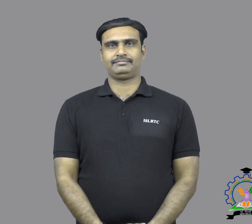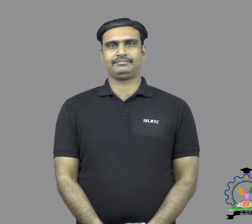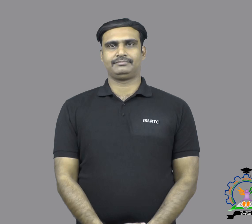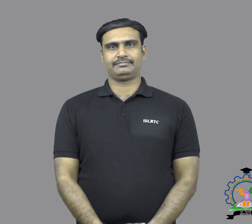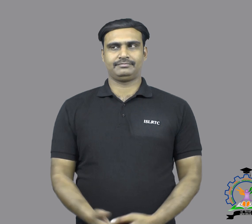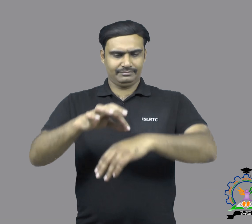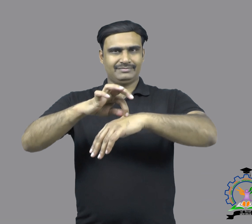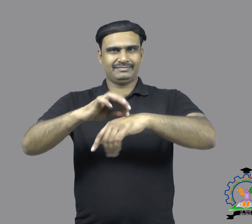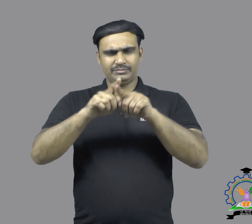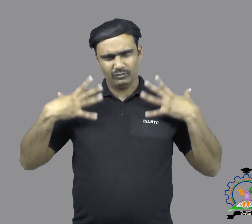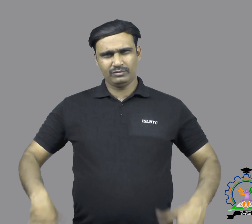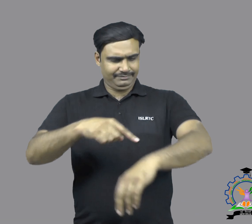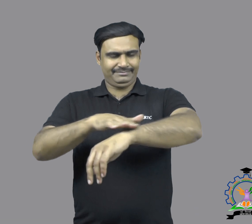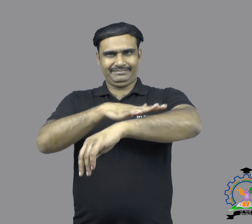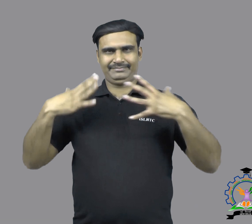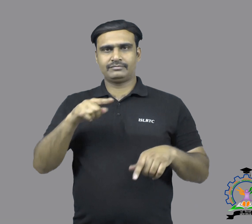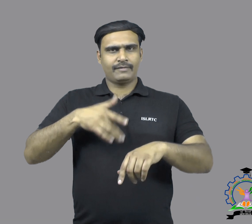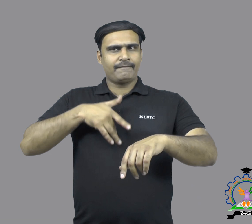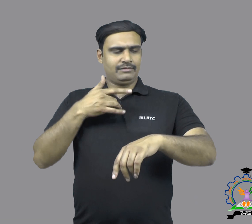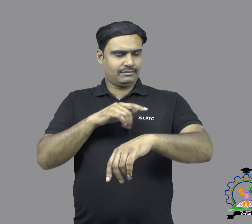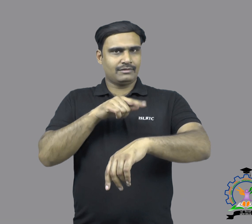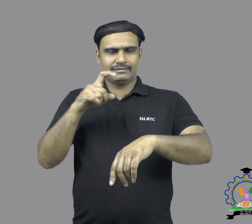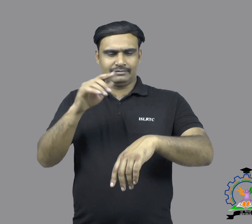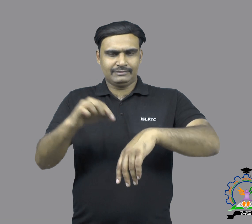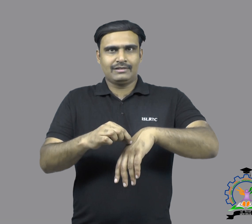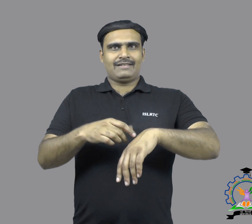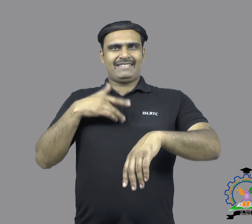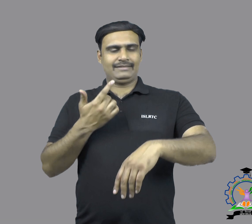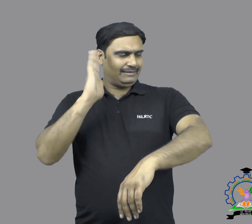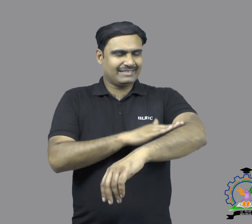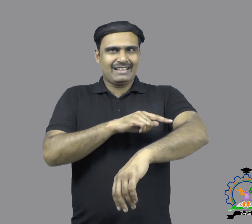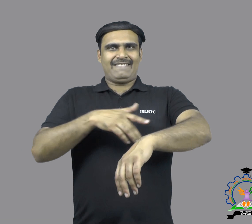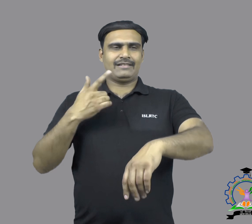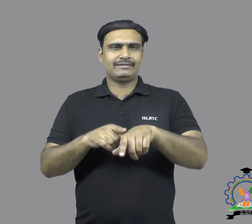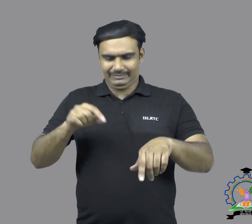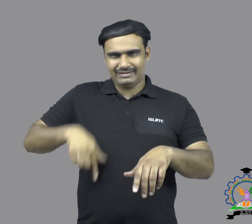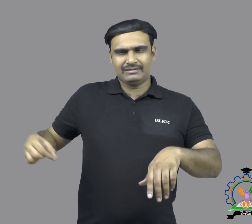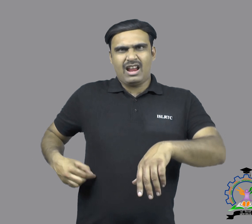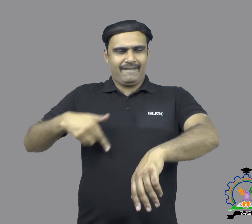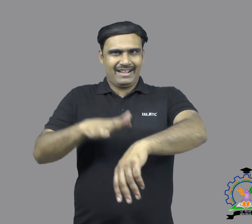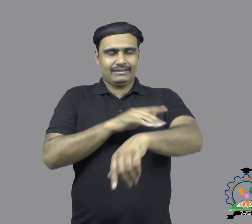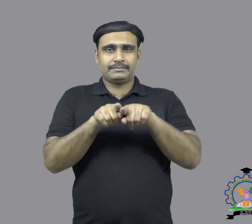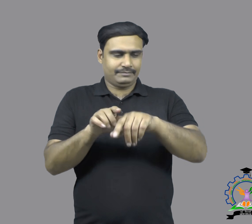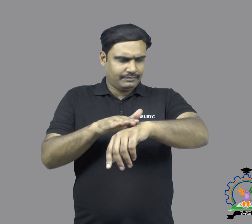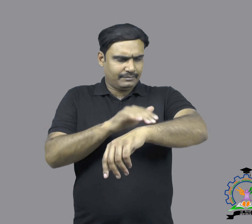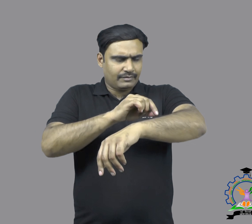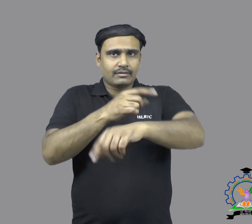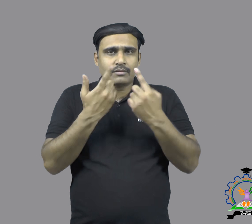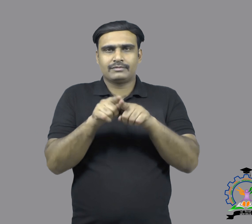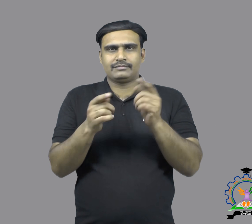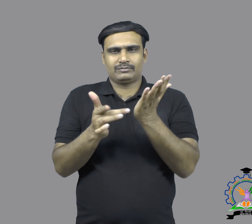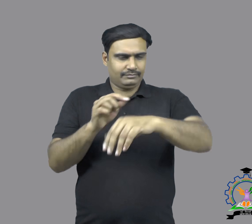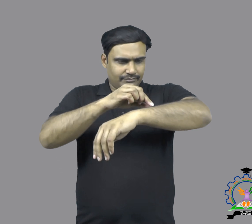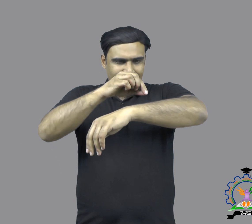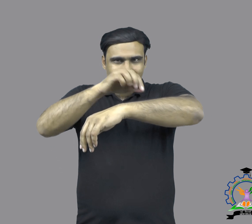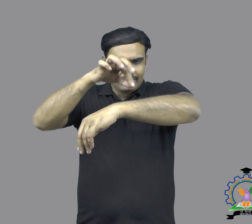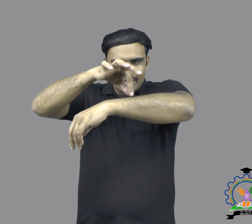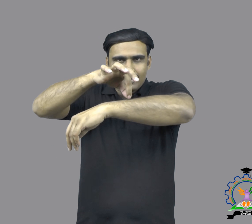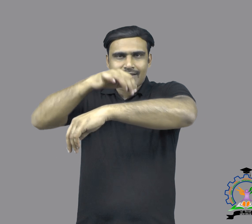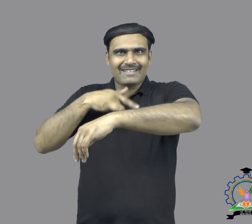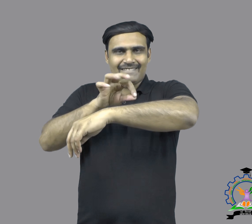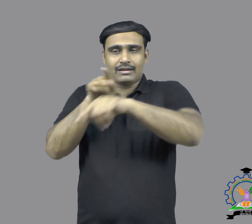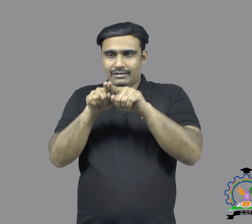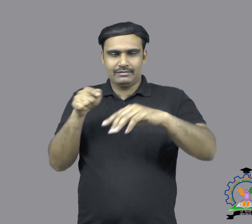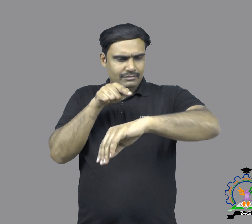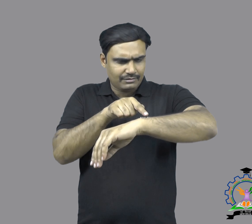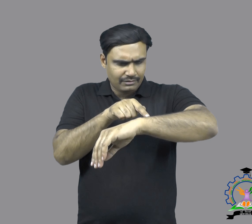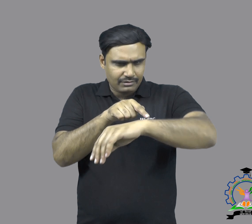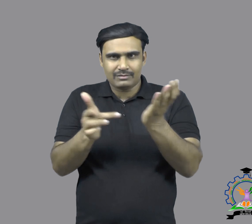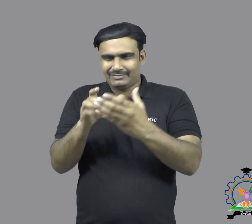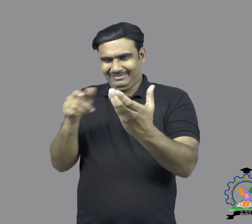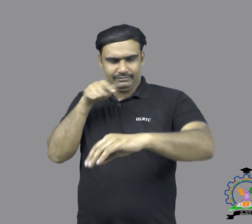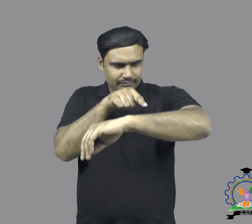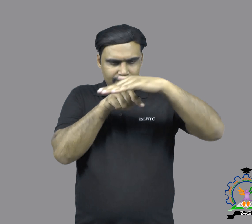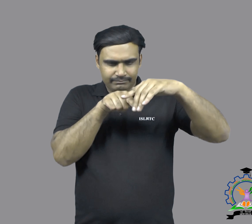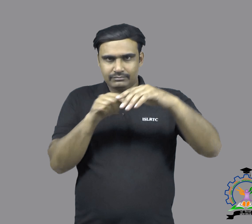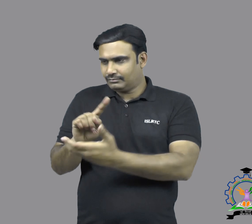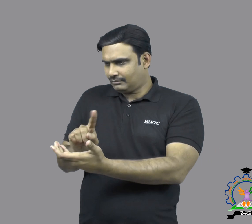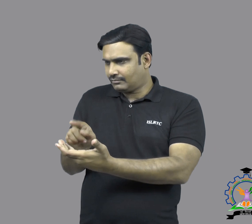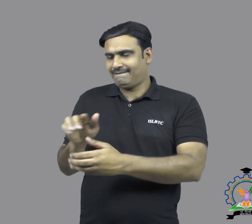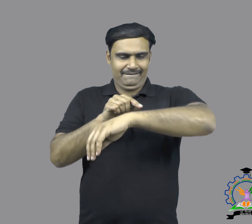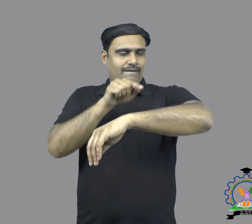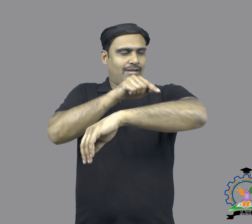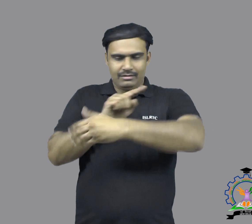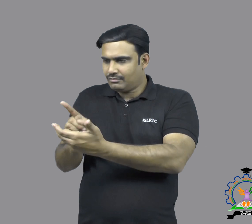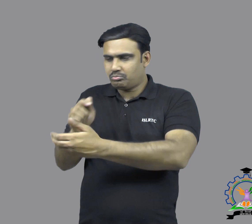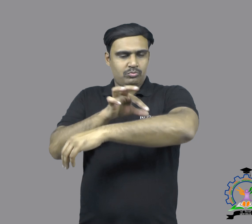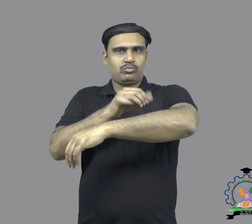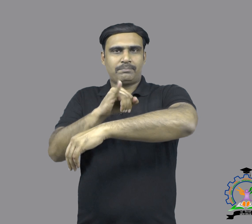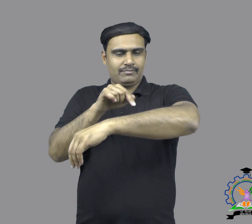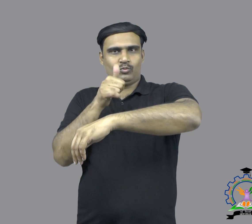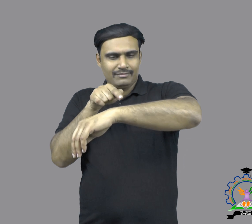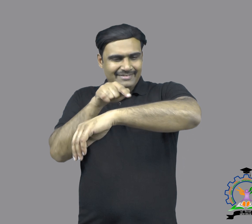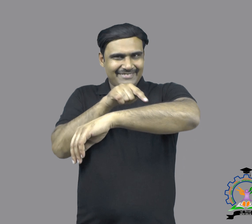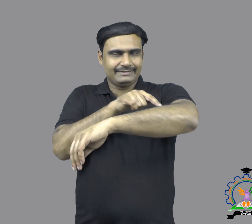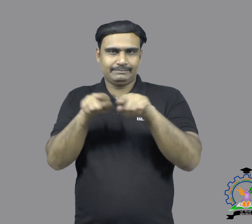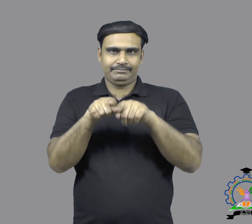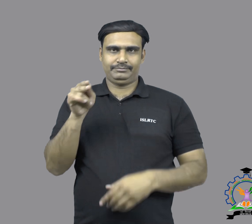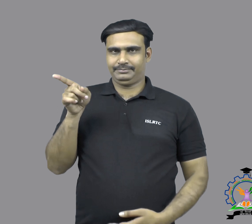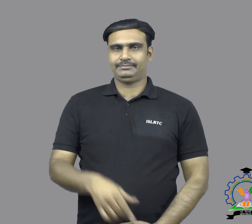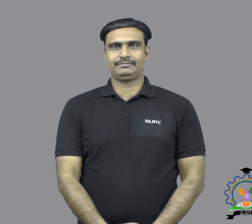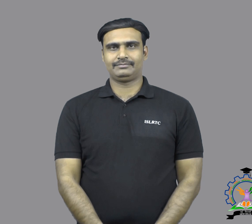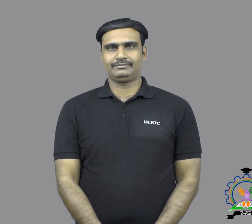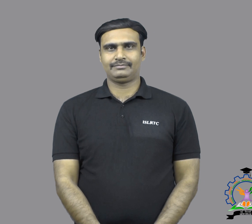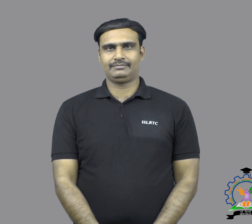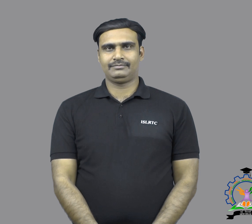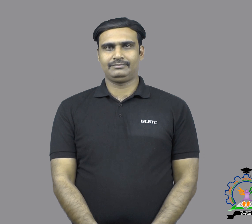Electrolysis